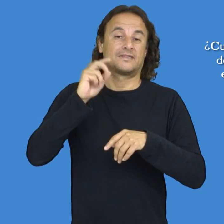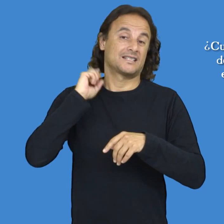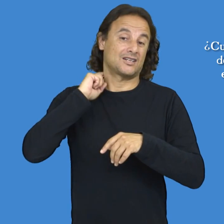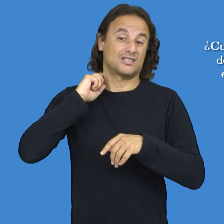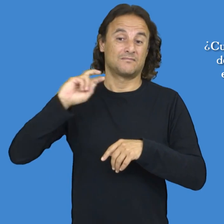meningitis